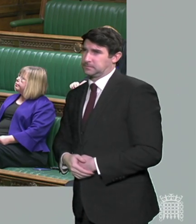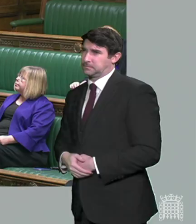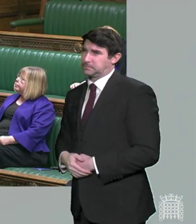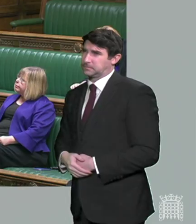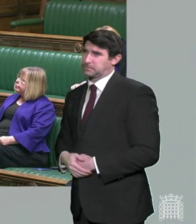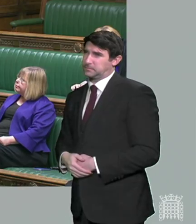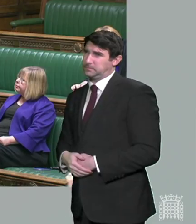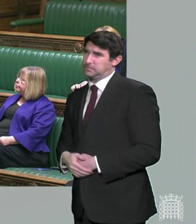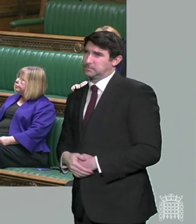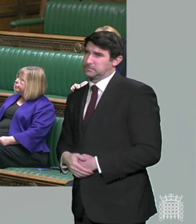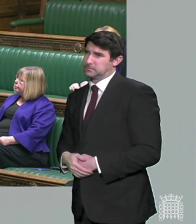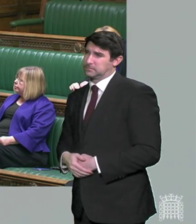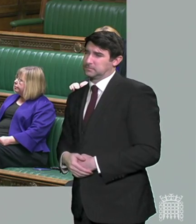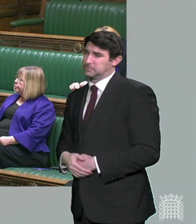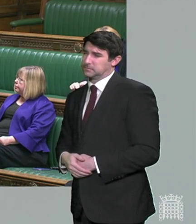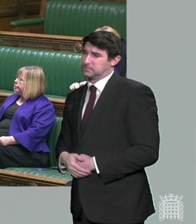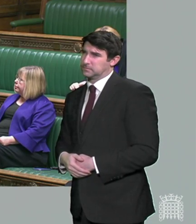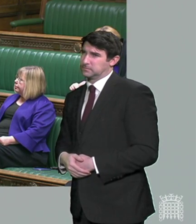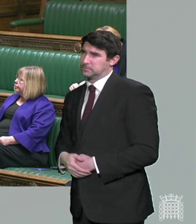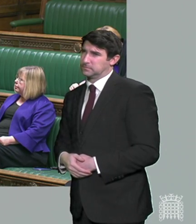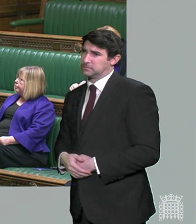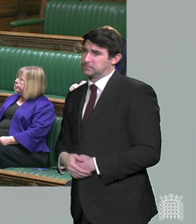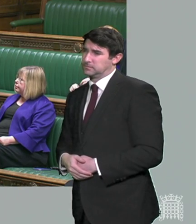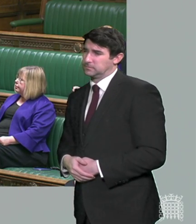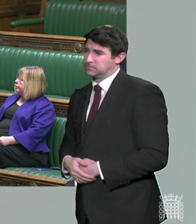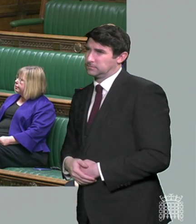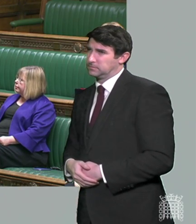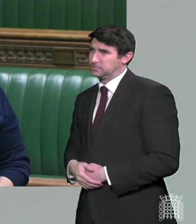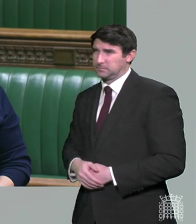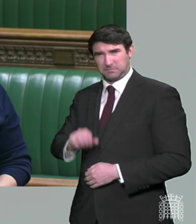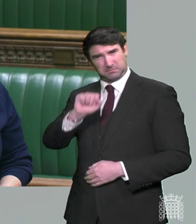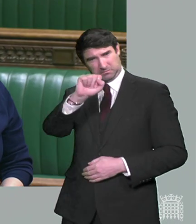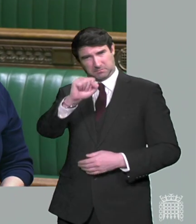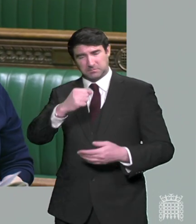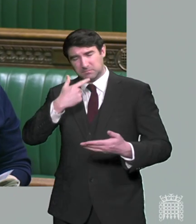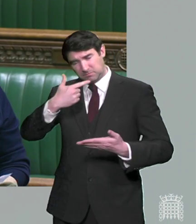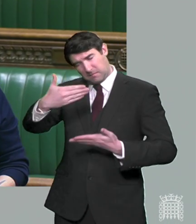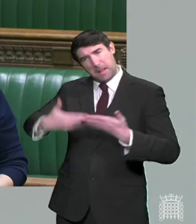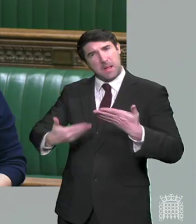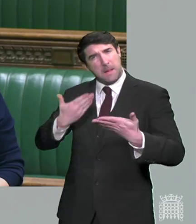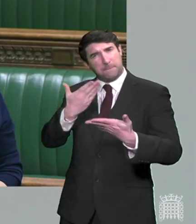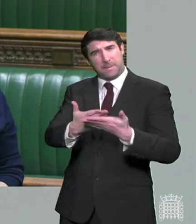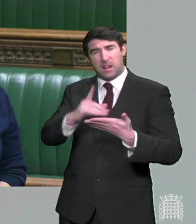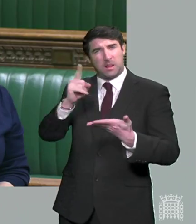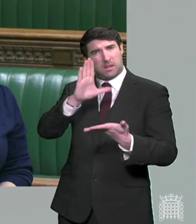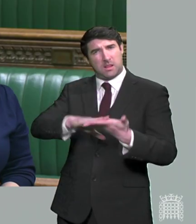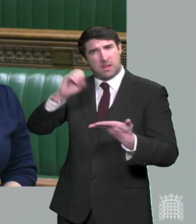It seems that the only certainty we have with this bonfire Bill is uncertainty.